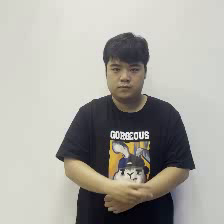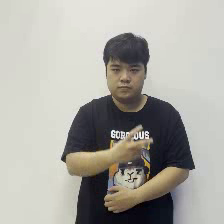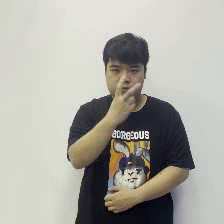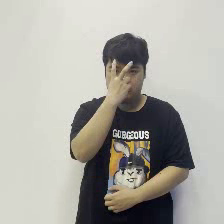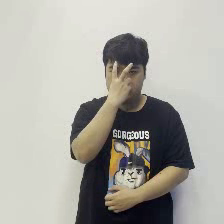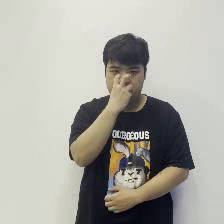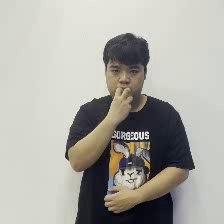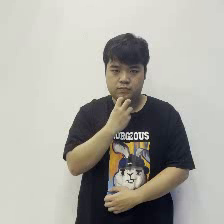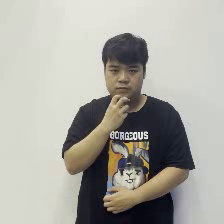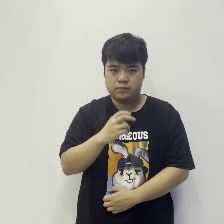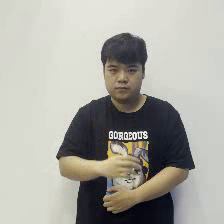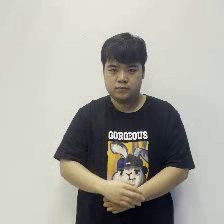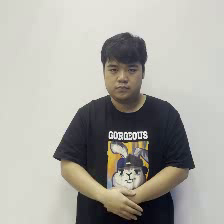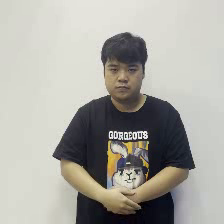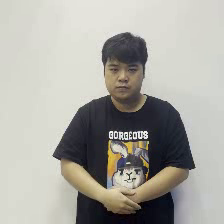Khóc